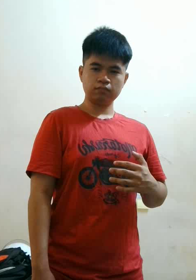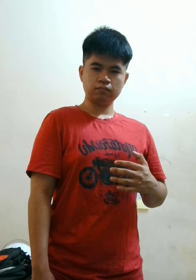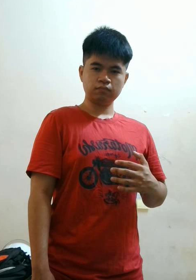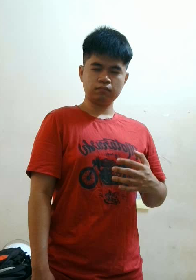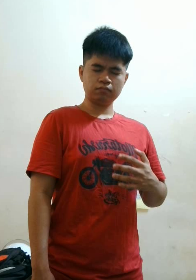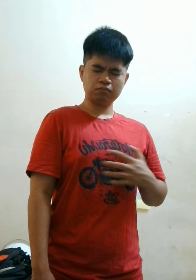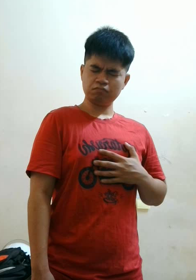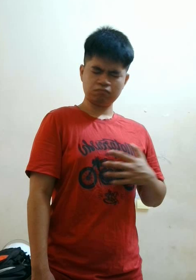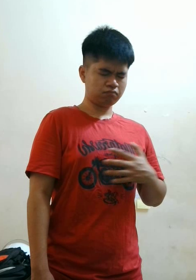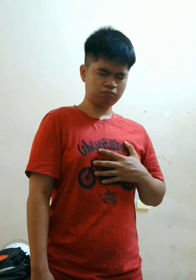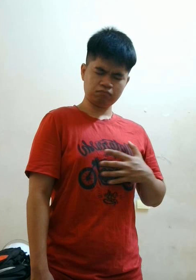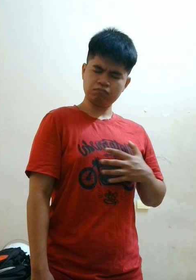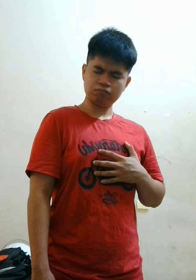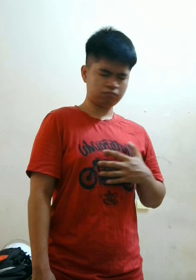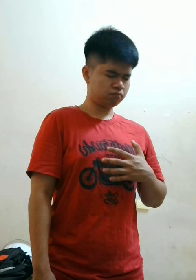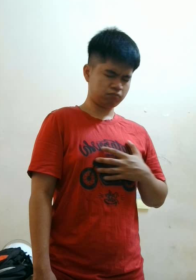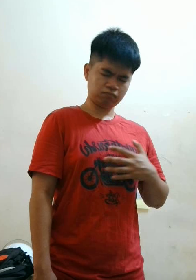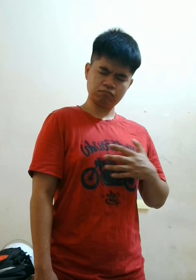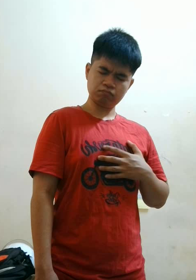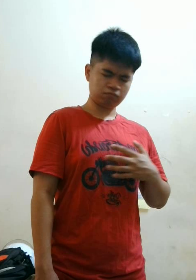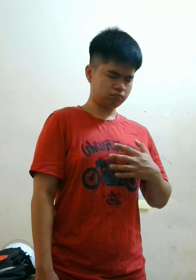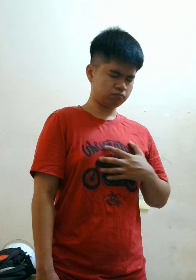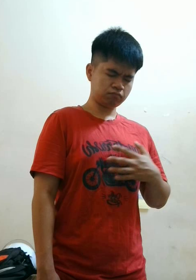khong thich